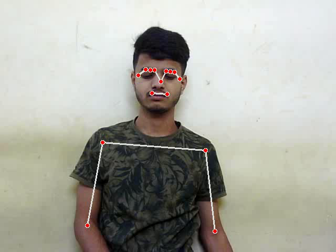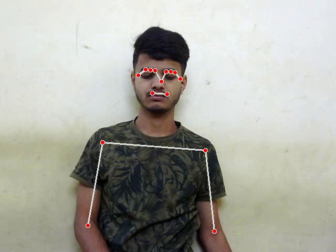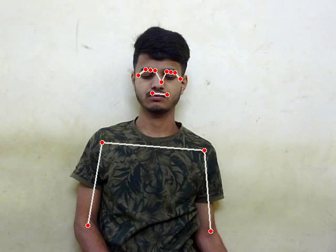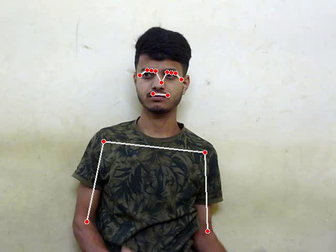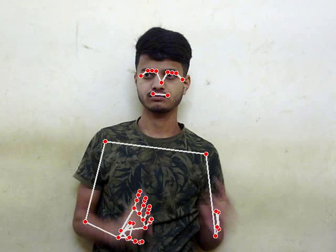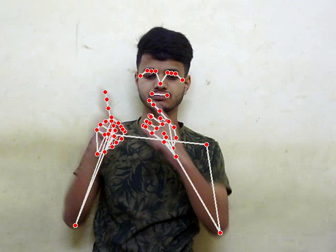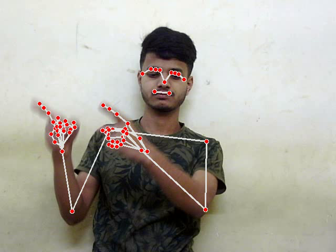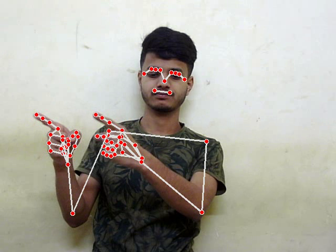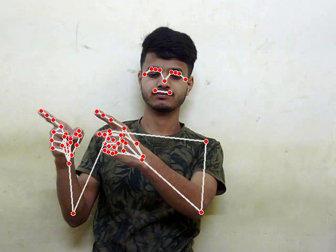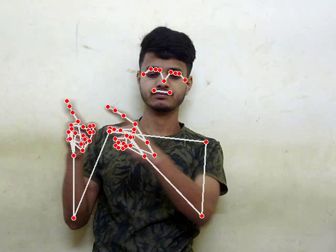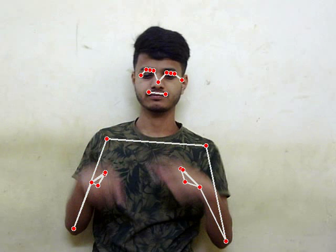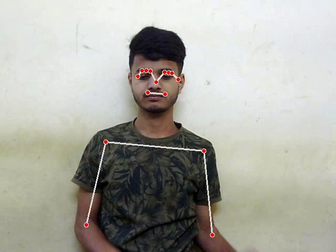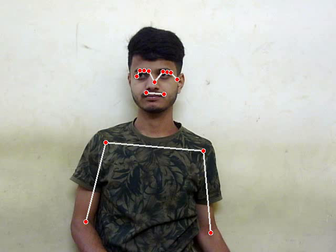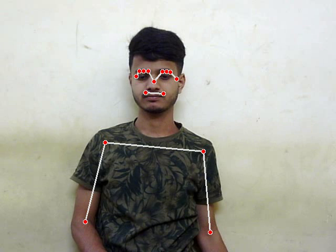go